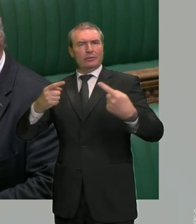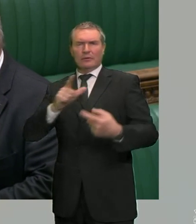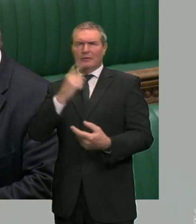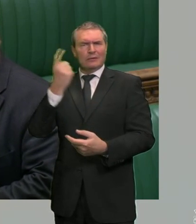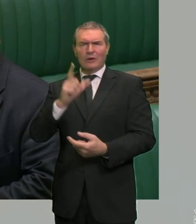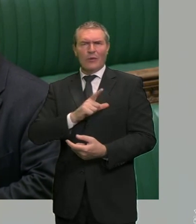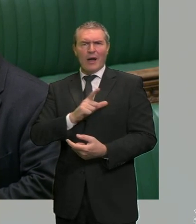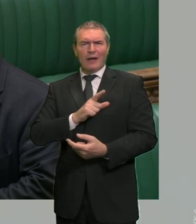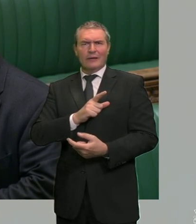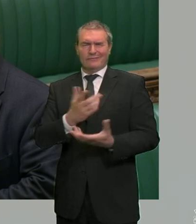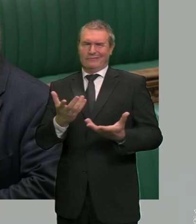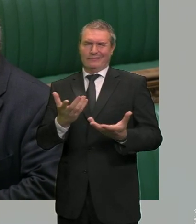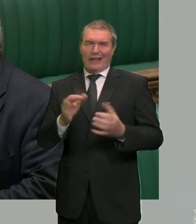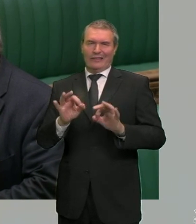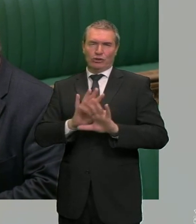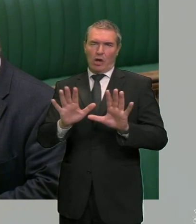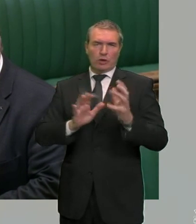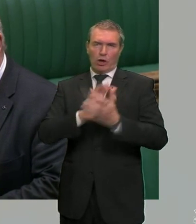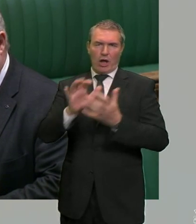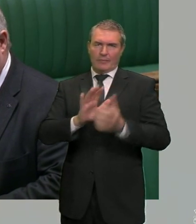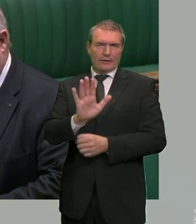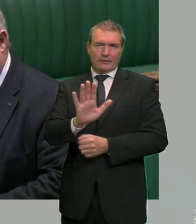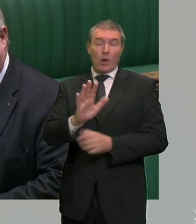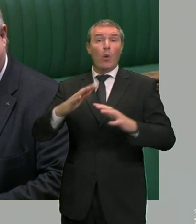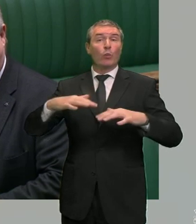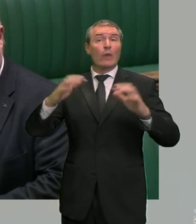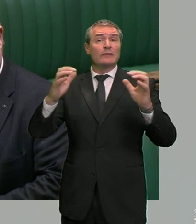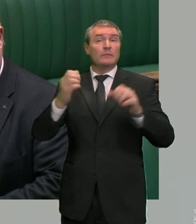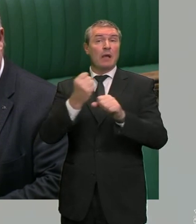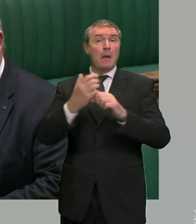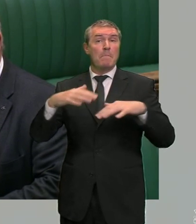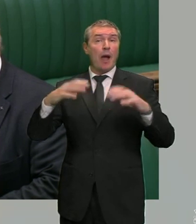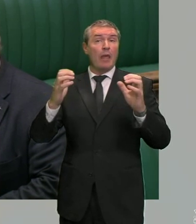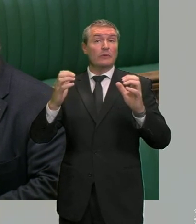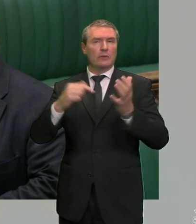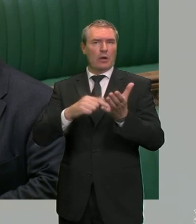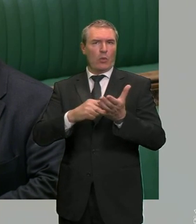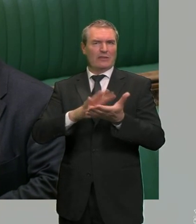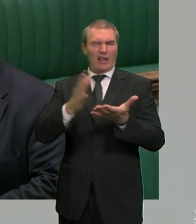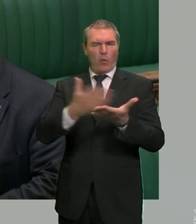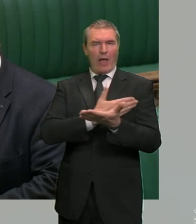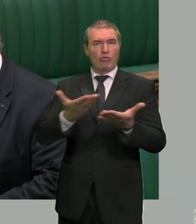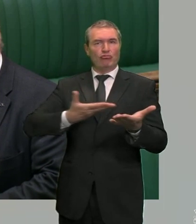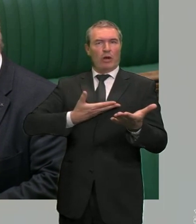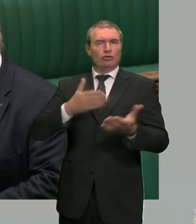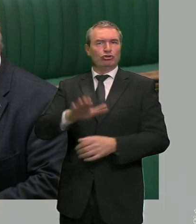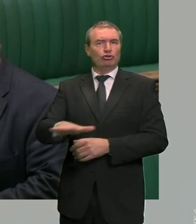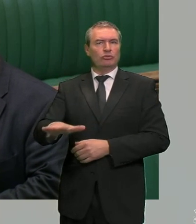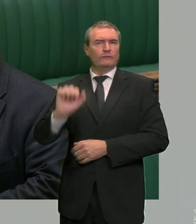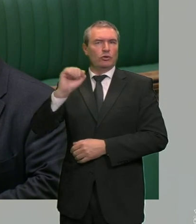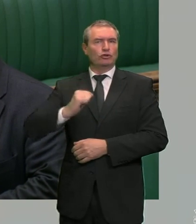There is nothing technical about this, and the Westminster Government want to strip away the rights of children in Scotland.